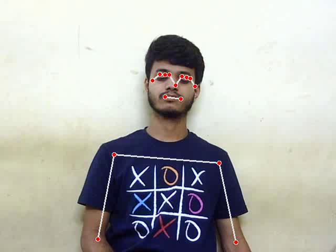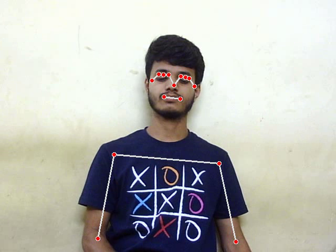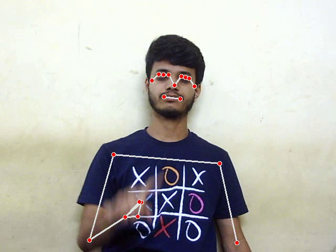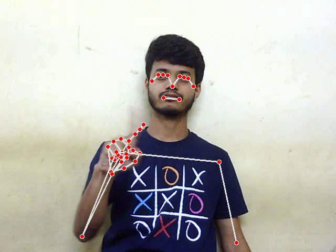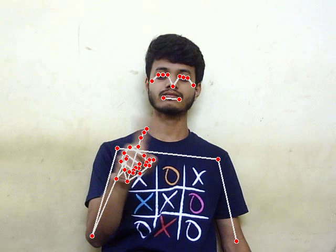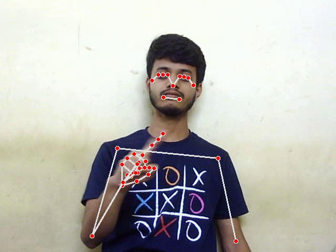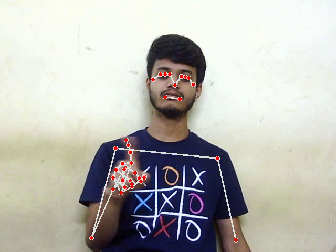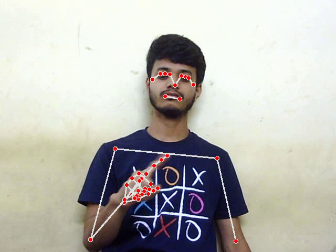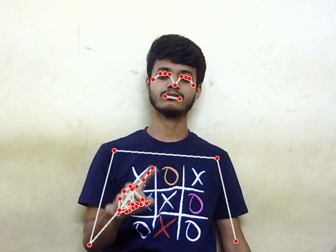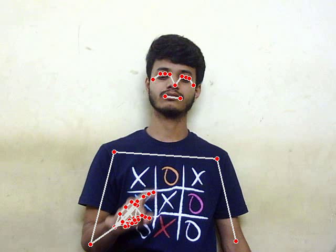where